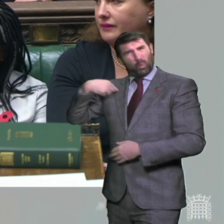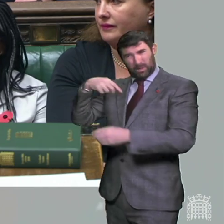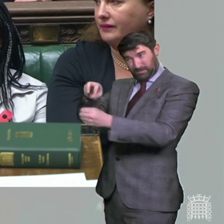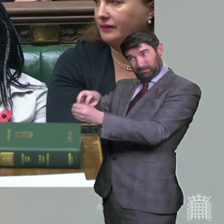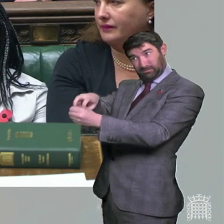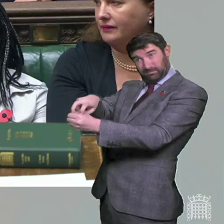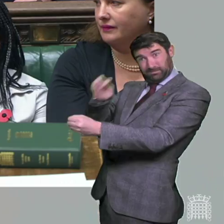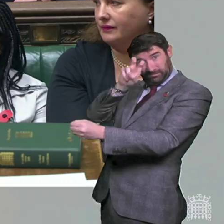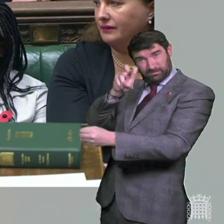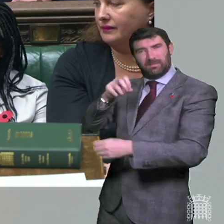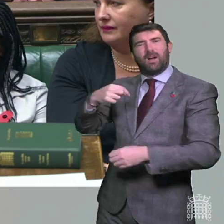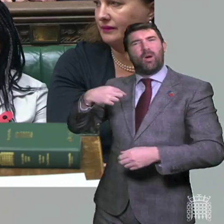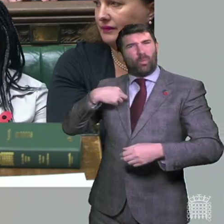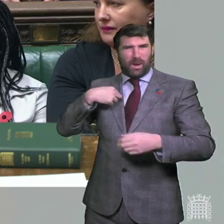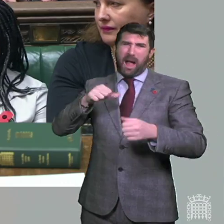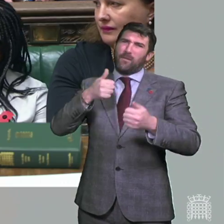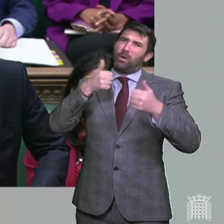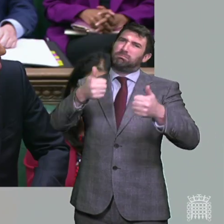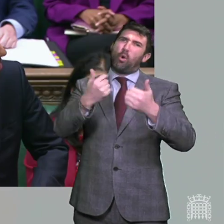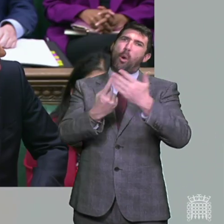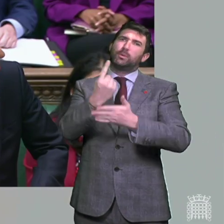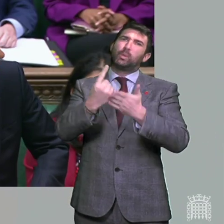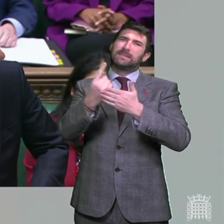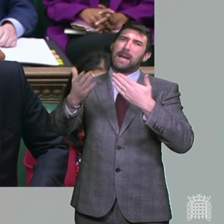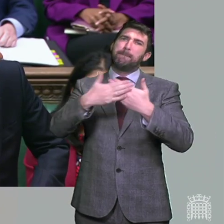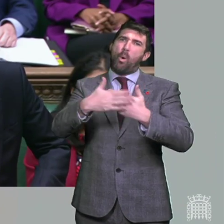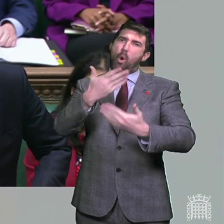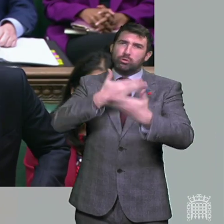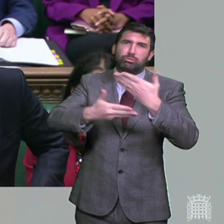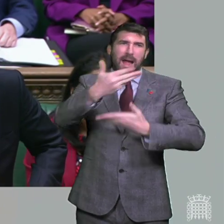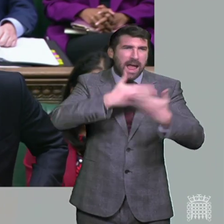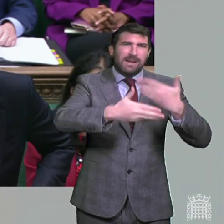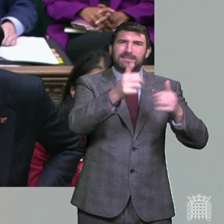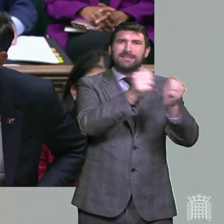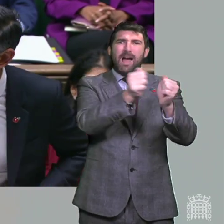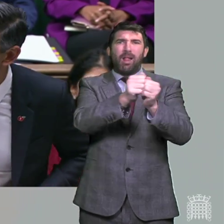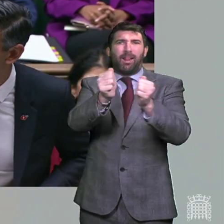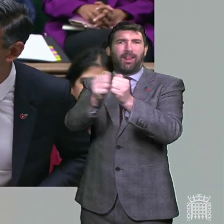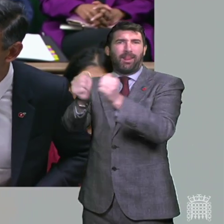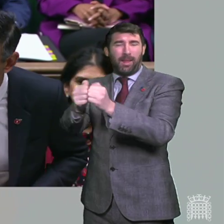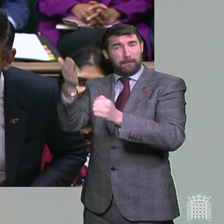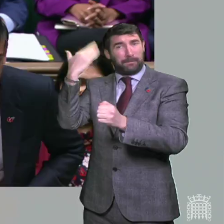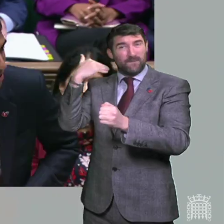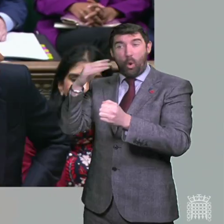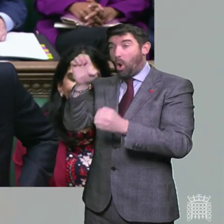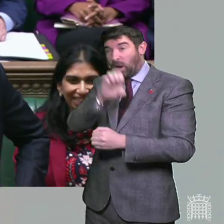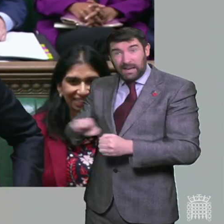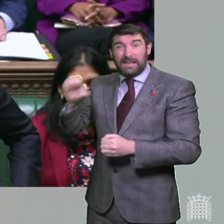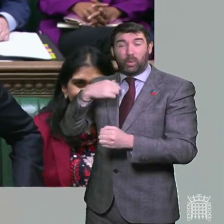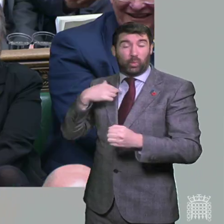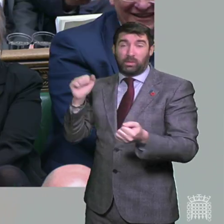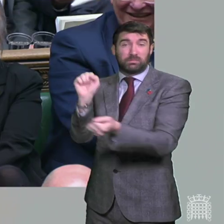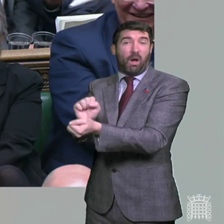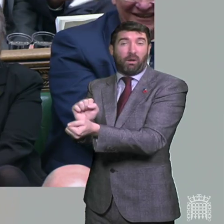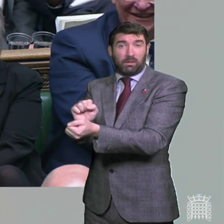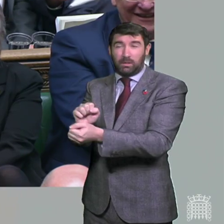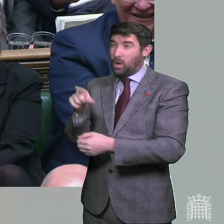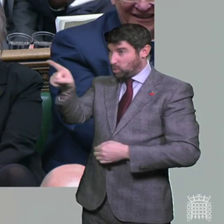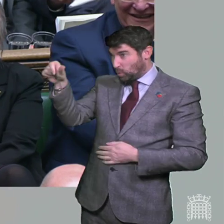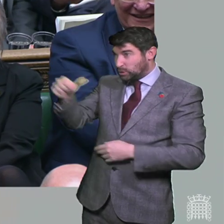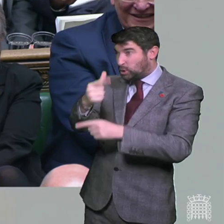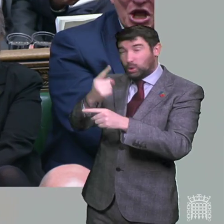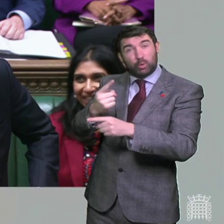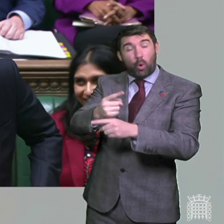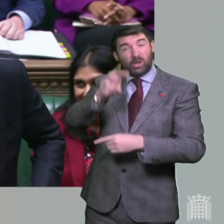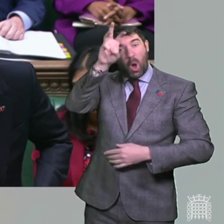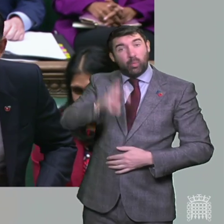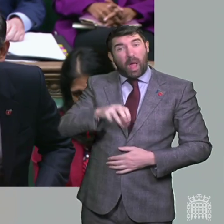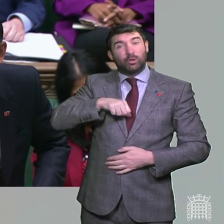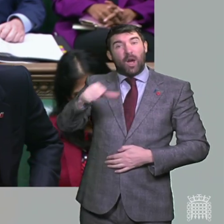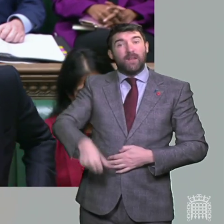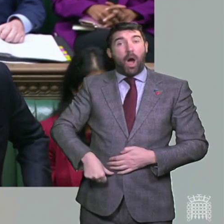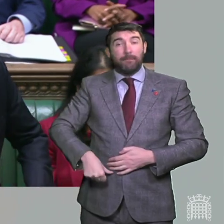I know that the right honourable Lady will want to speak to many of the Welsh farmers who are enjoying selling their lamb to the new markets that we have opened up for them.